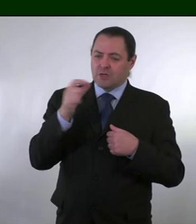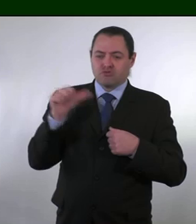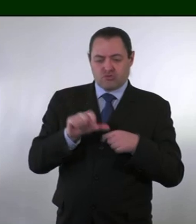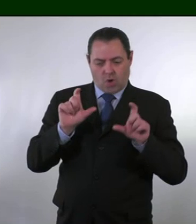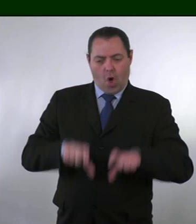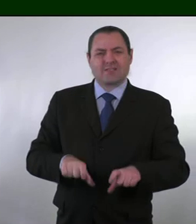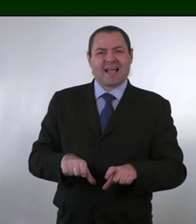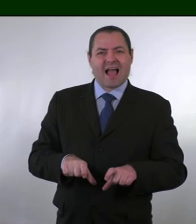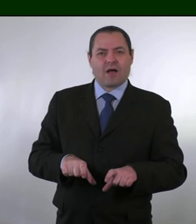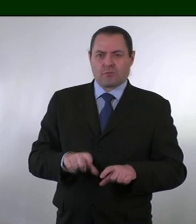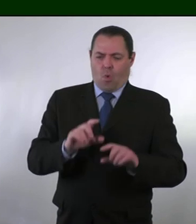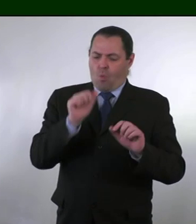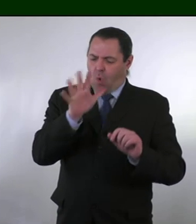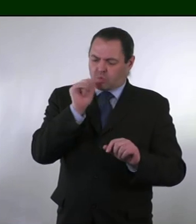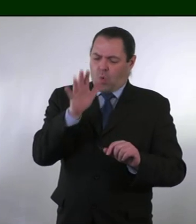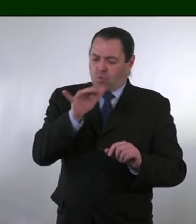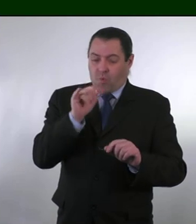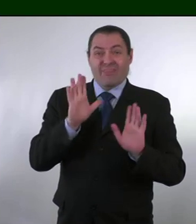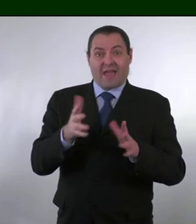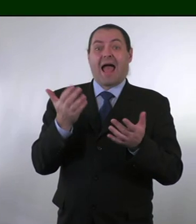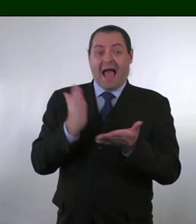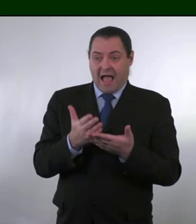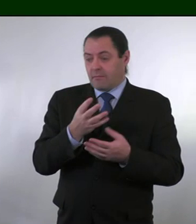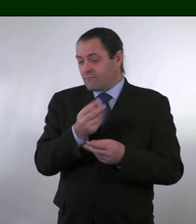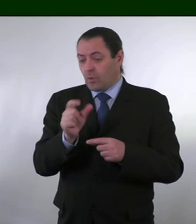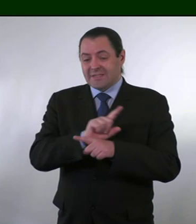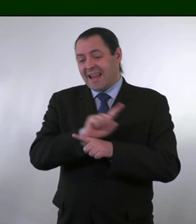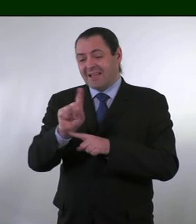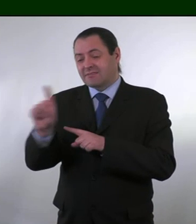Then he caught up and did exactly that just a few weeks later.